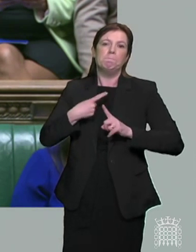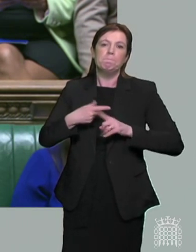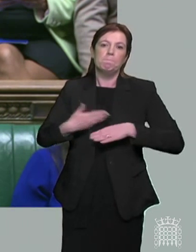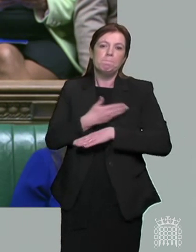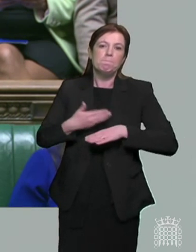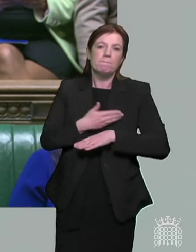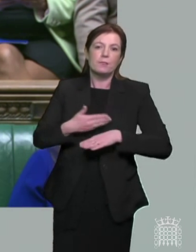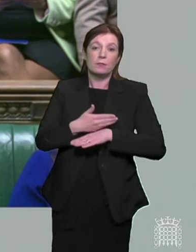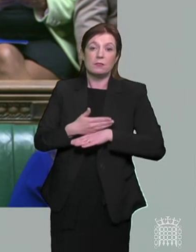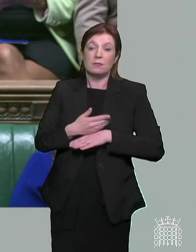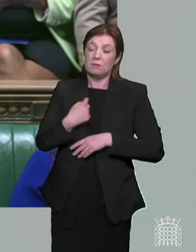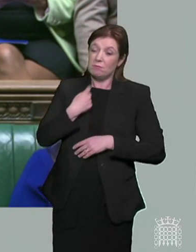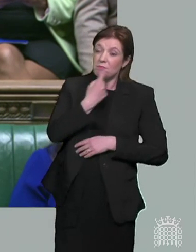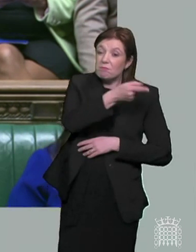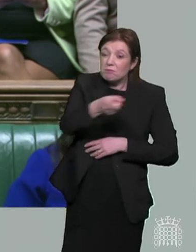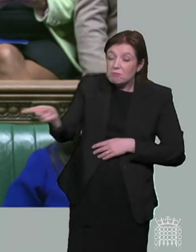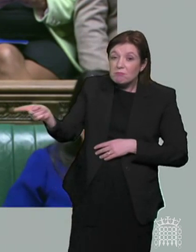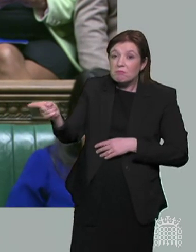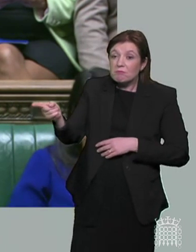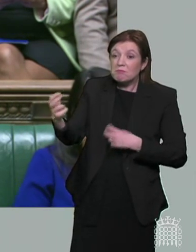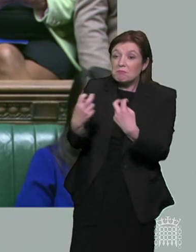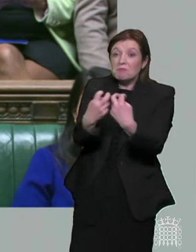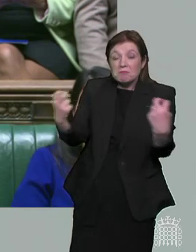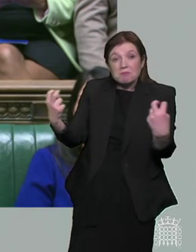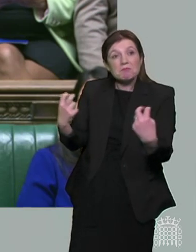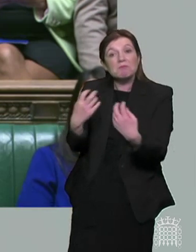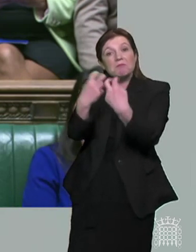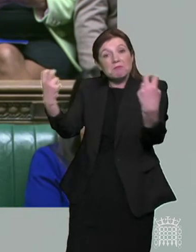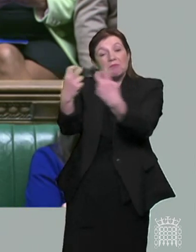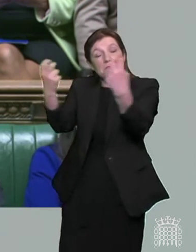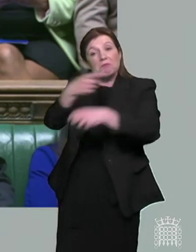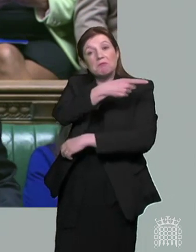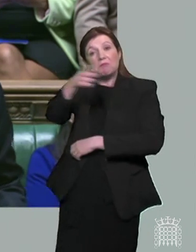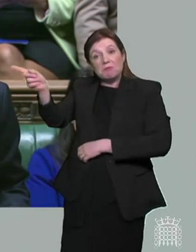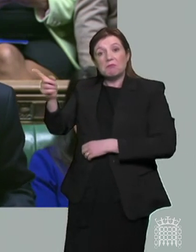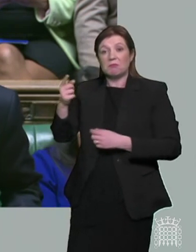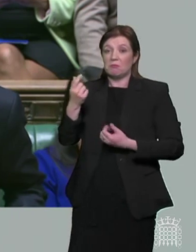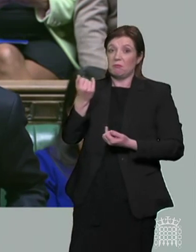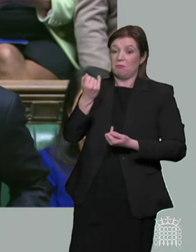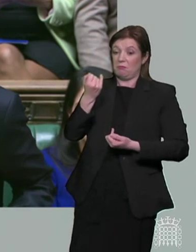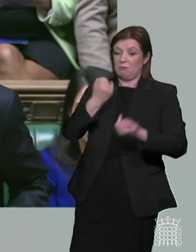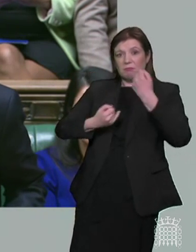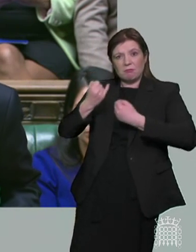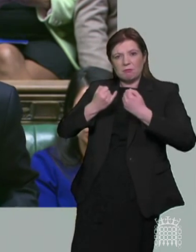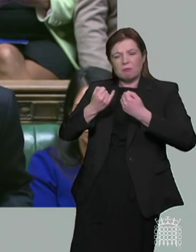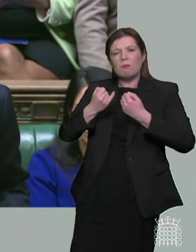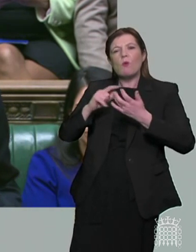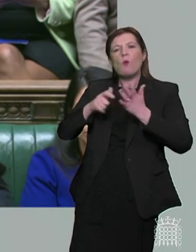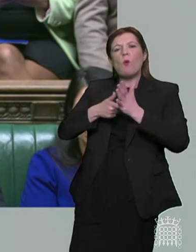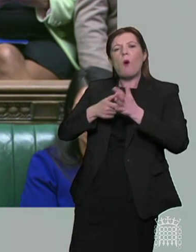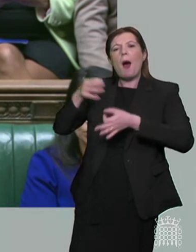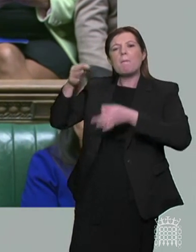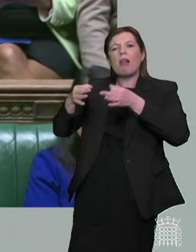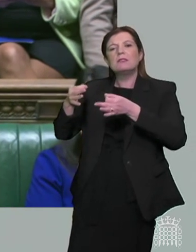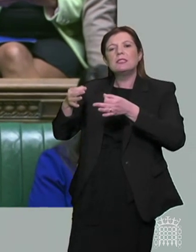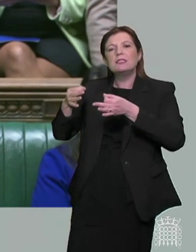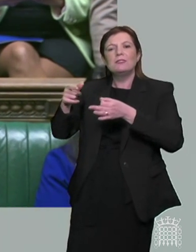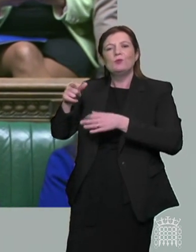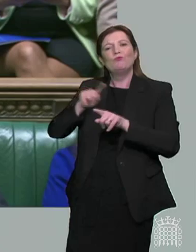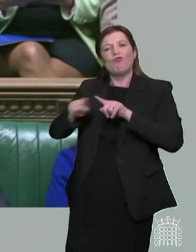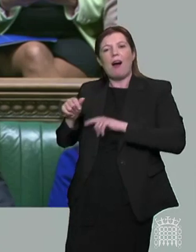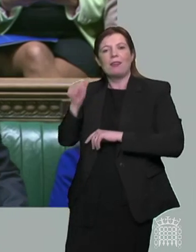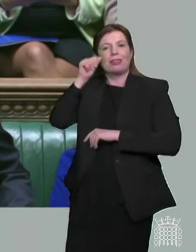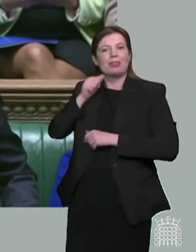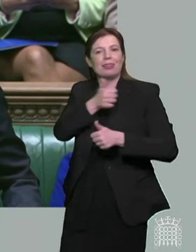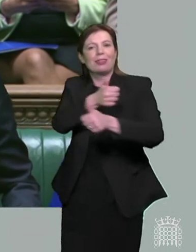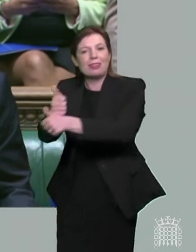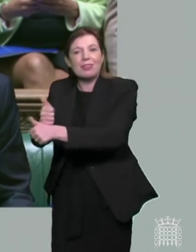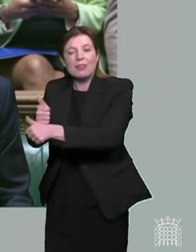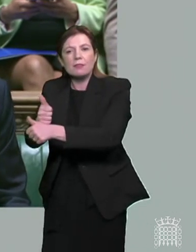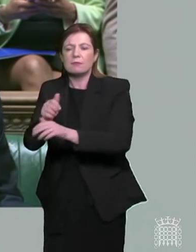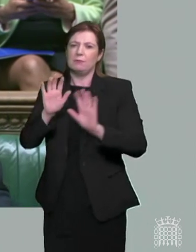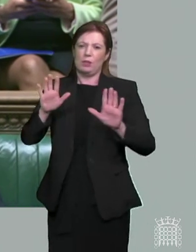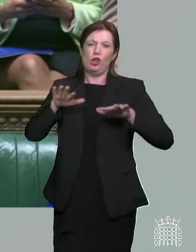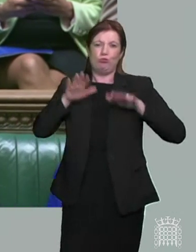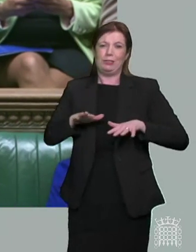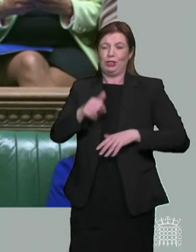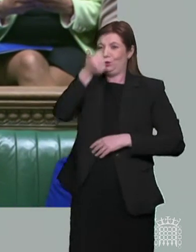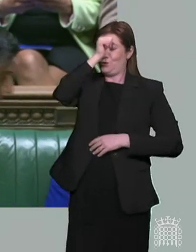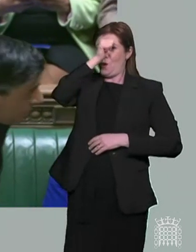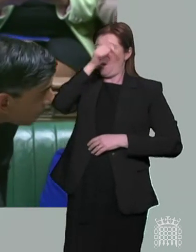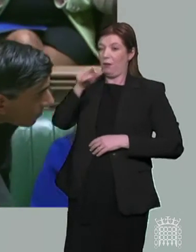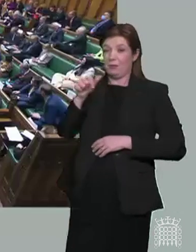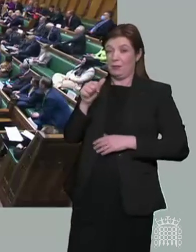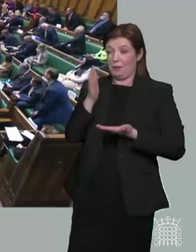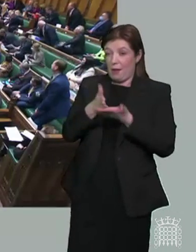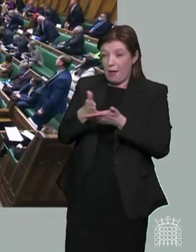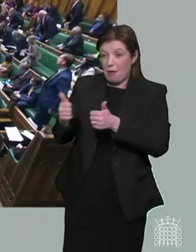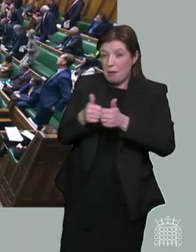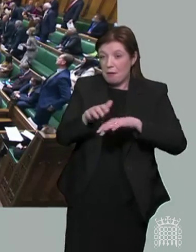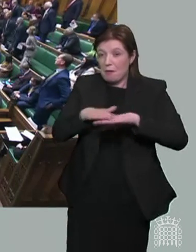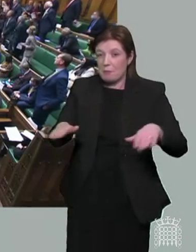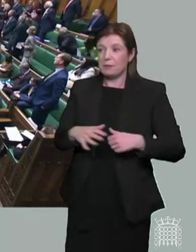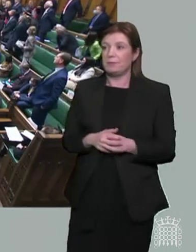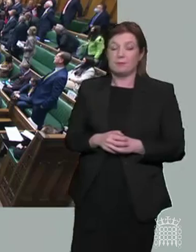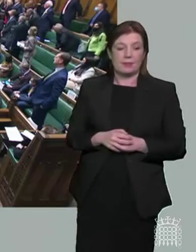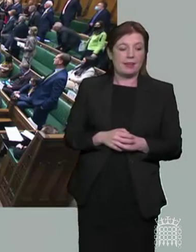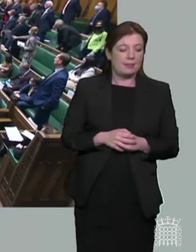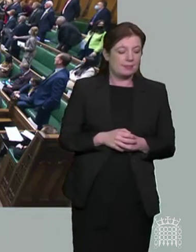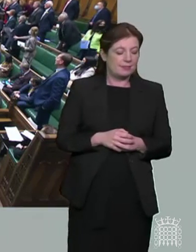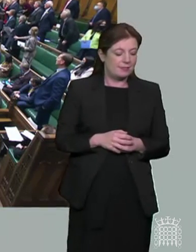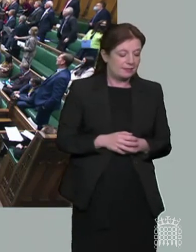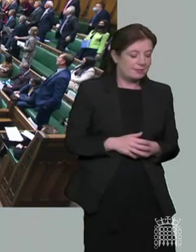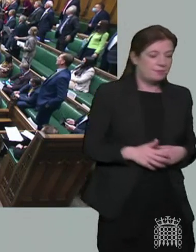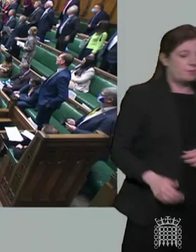I have said it before to the Labour party and I will say it again: there is a fine line between reasonable criticism and political opportunism, and in my experience the British people can always tell the difference.